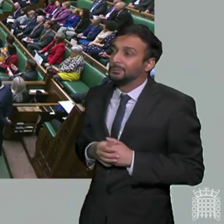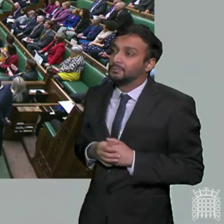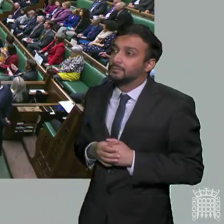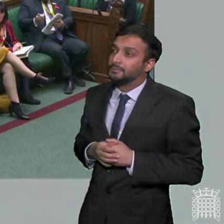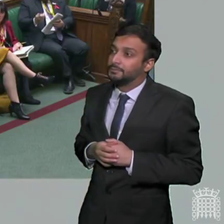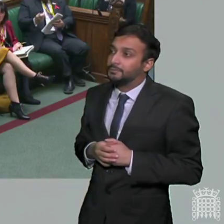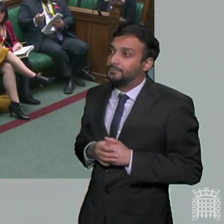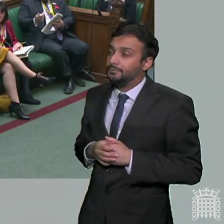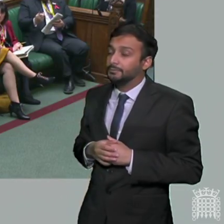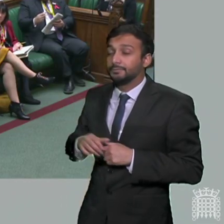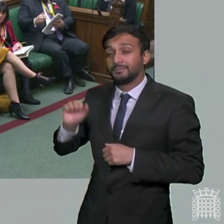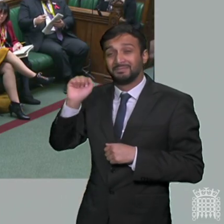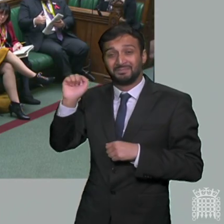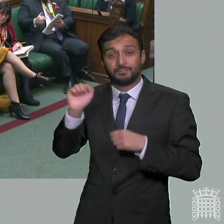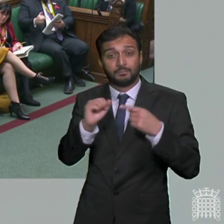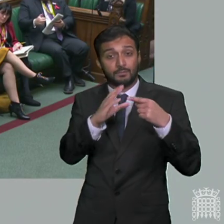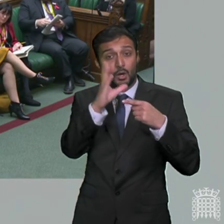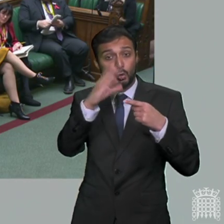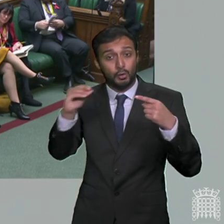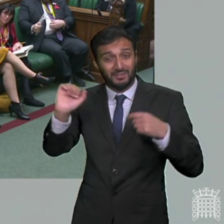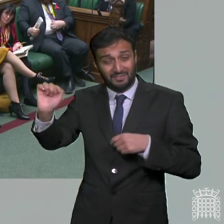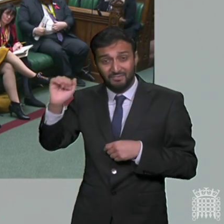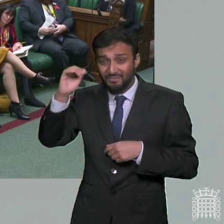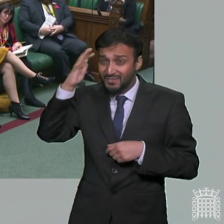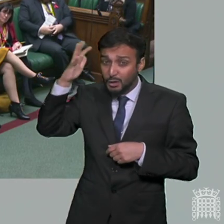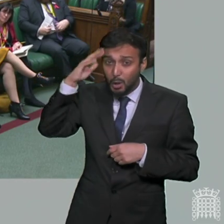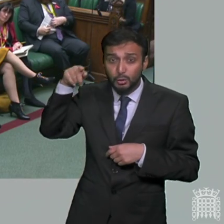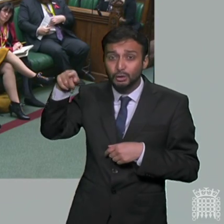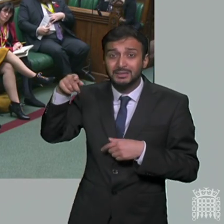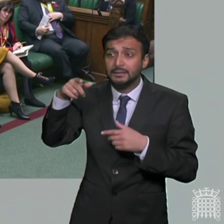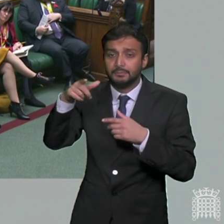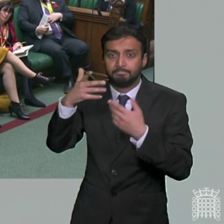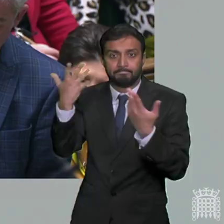Tory ideology has blocked onshore wind development in Scotland for years.